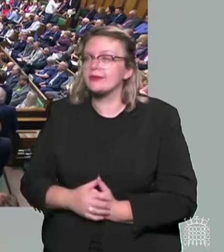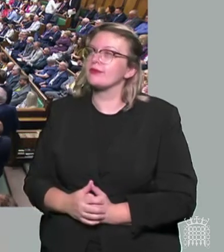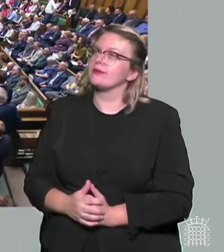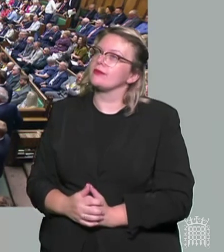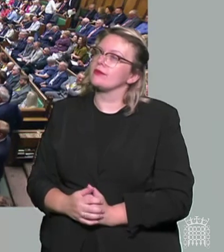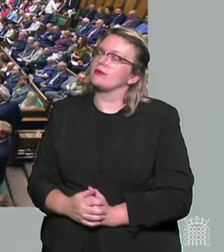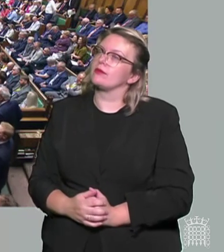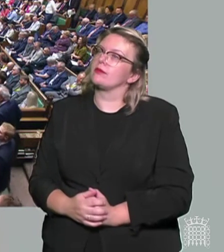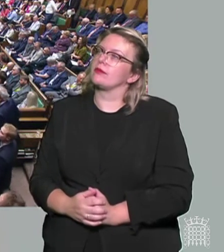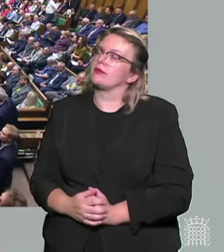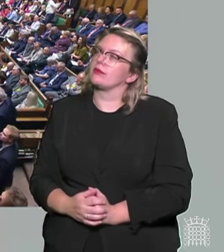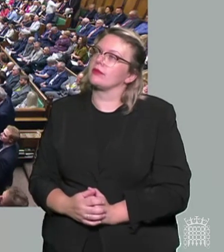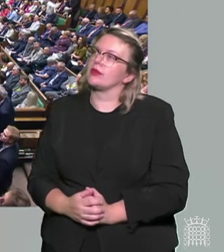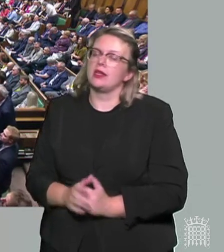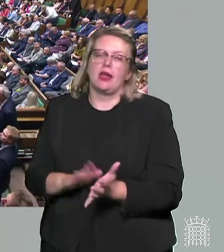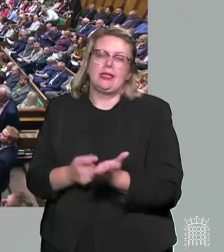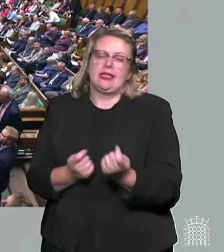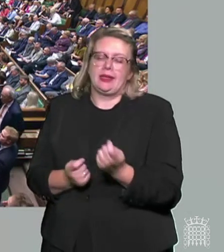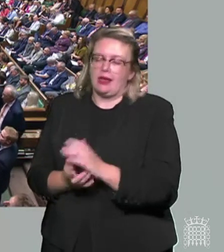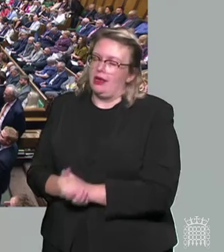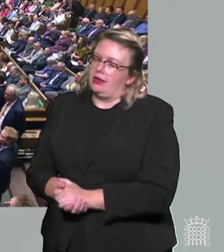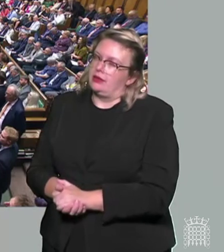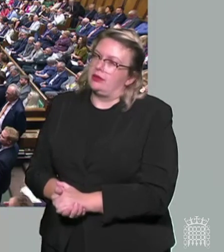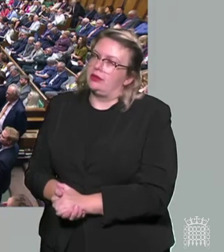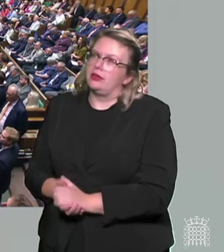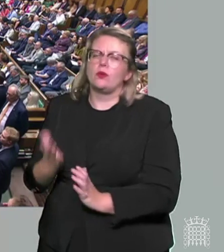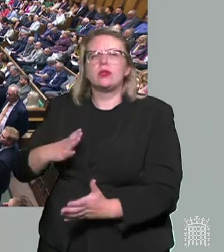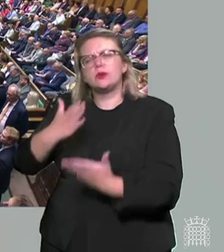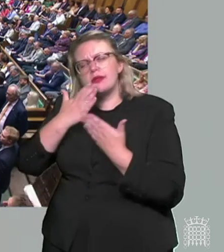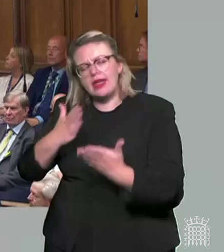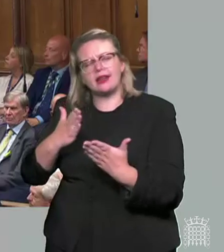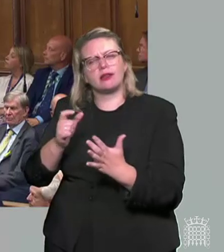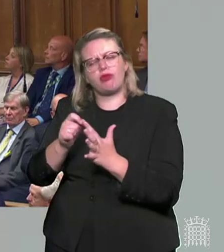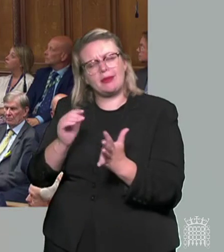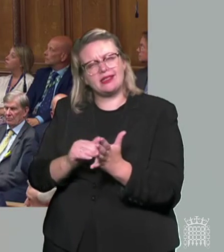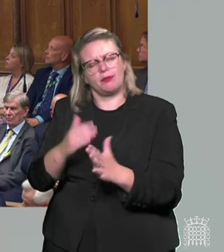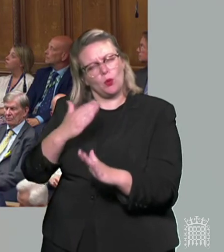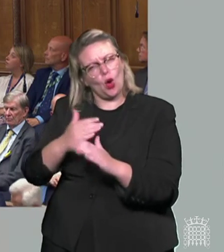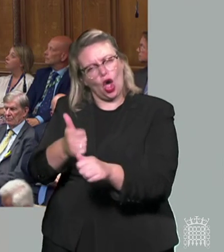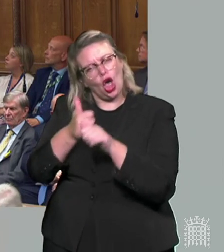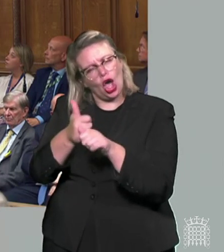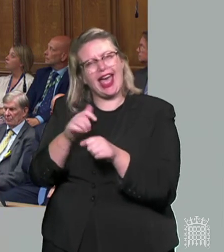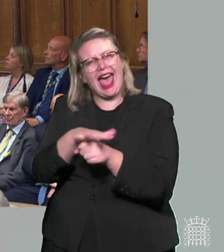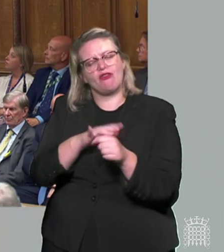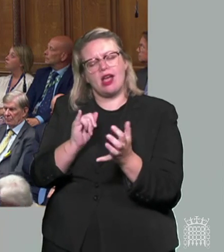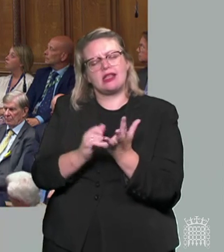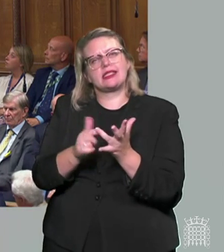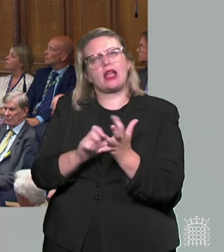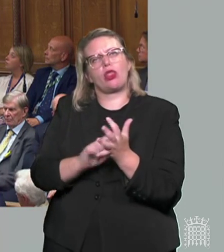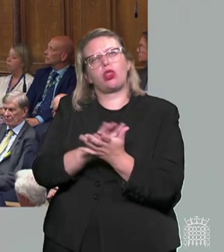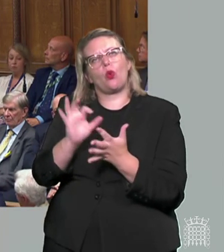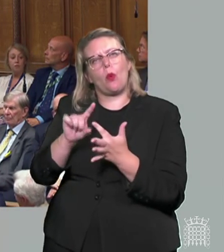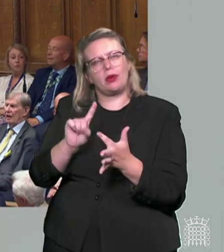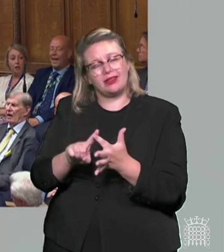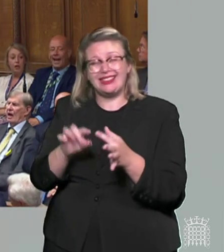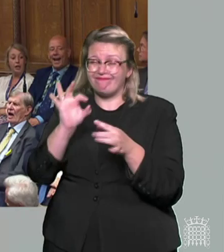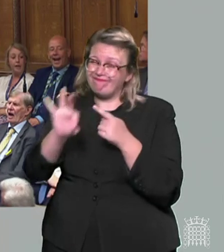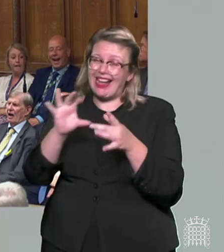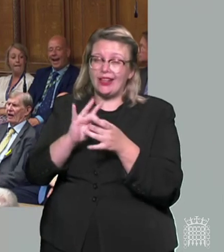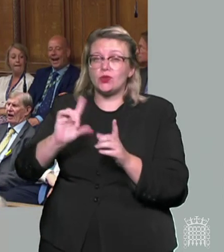I thank my right honourable Friend the Prime Minister for all the work he has done for Scunthorpe, but I give particular thanks to him for the work that he has done for steel.